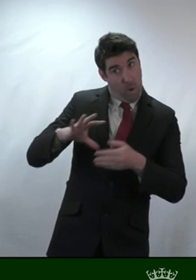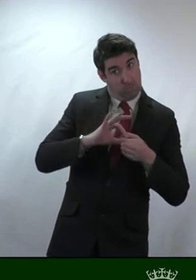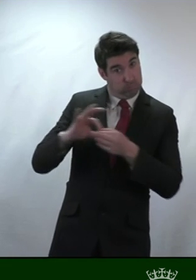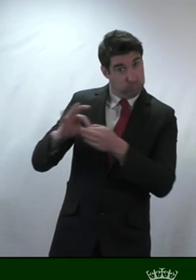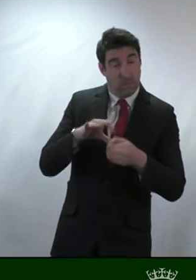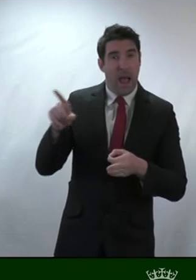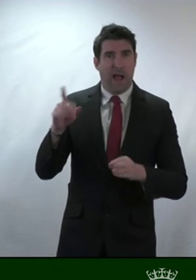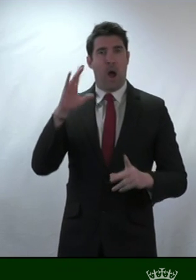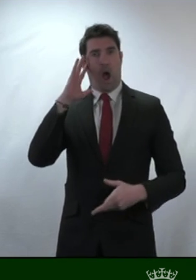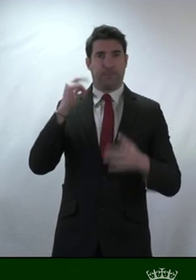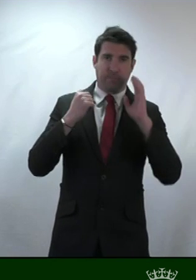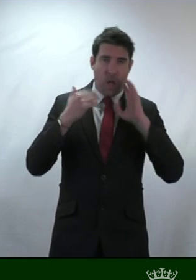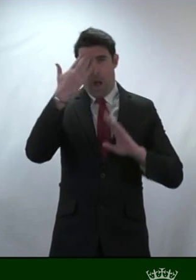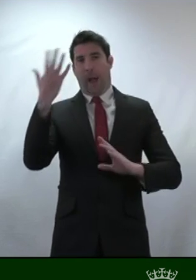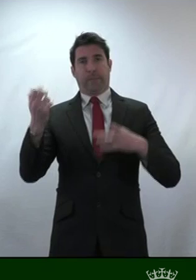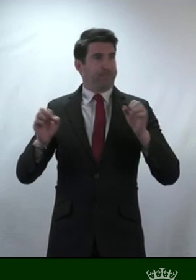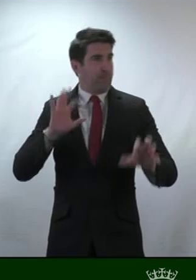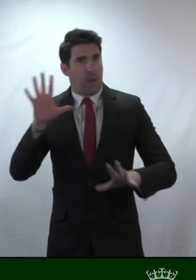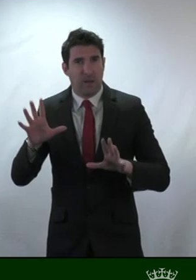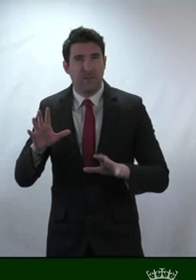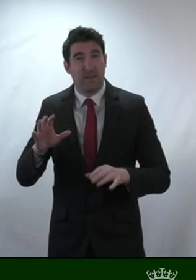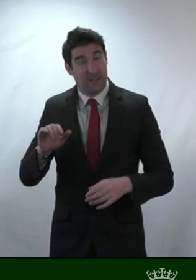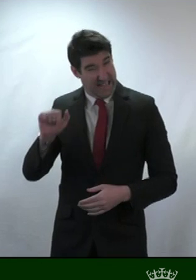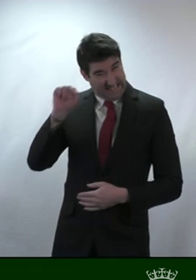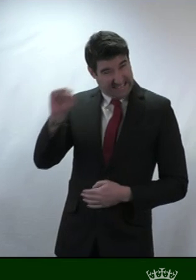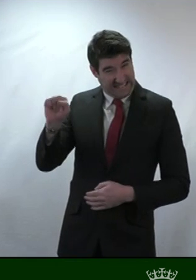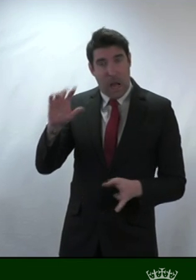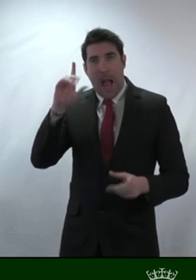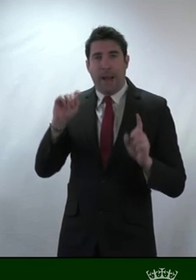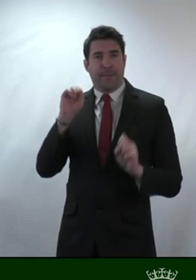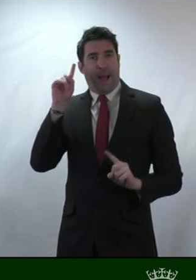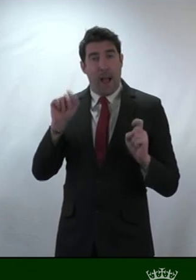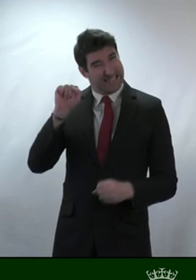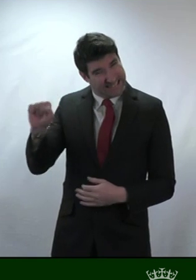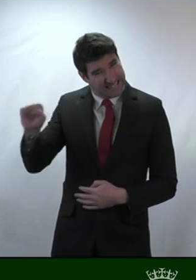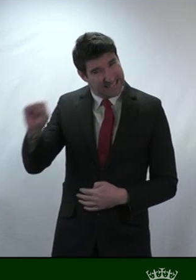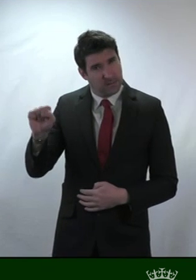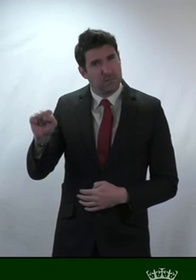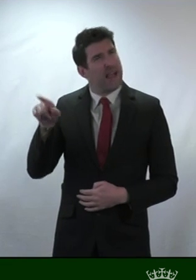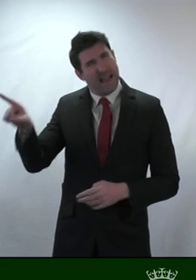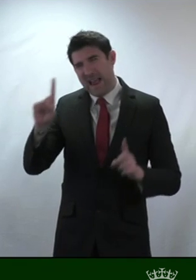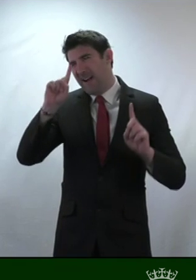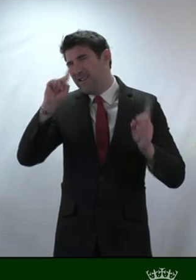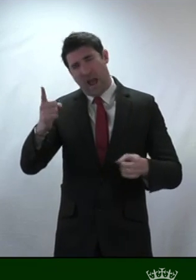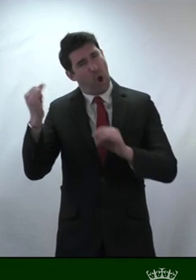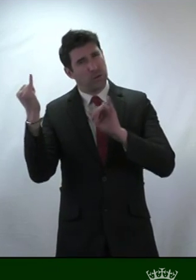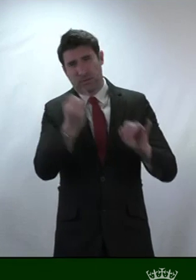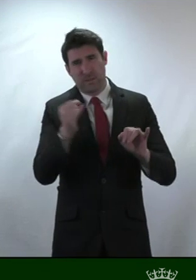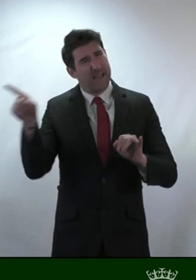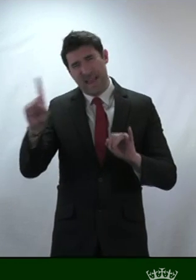He cannot attack the Government if he cannot come up with a view of his own.